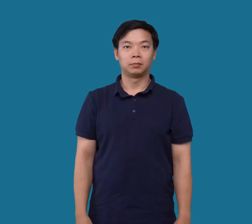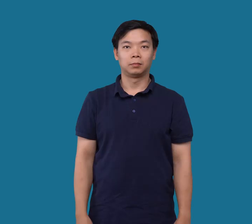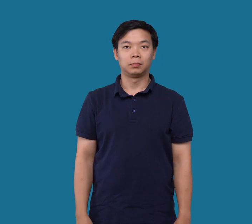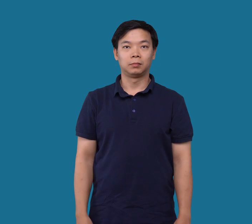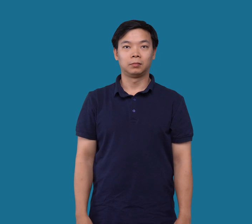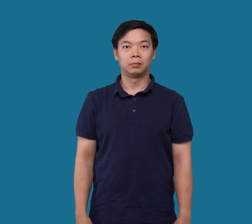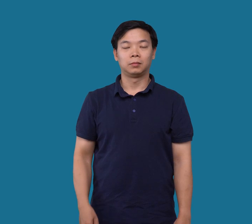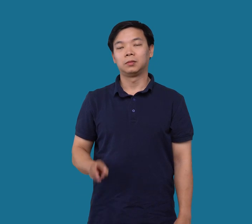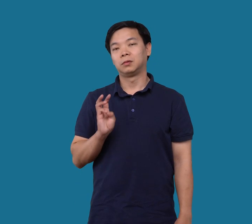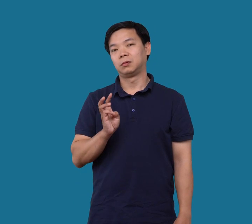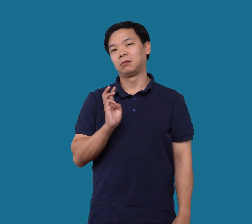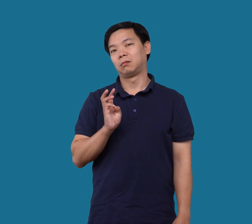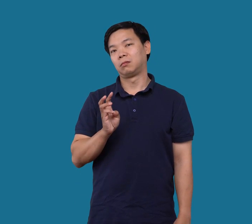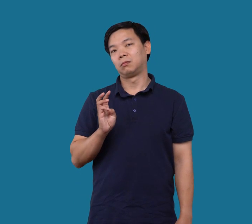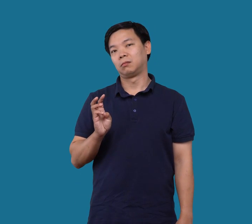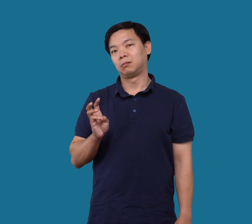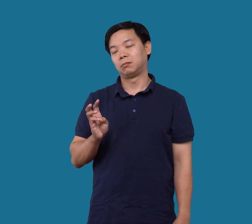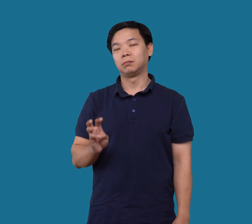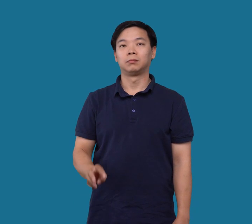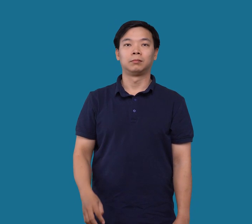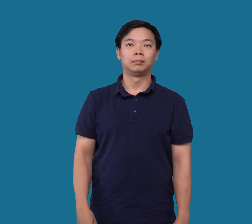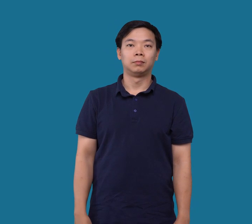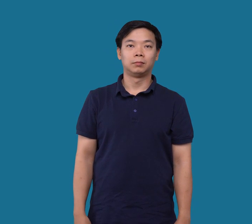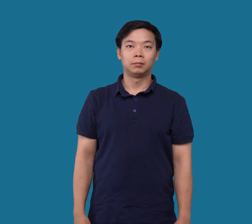đợi